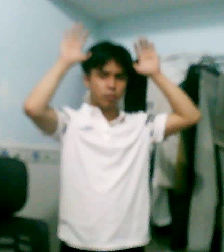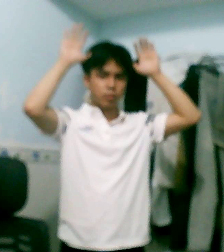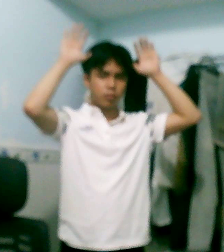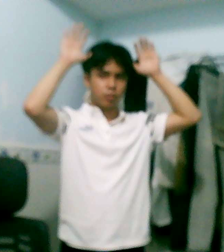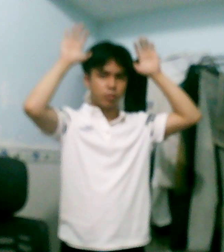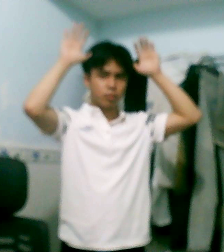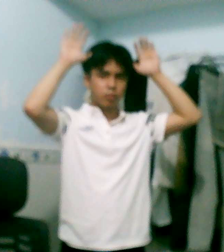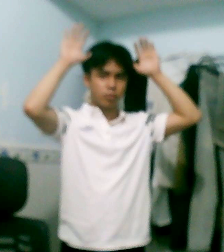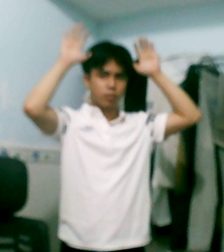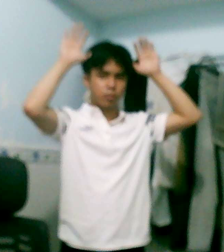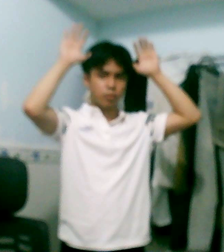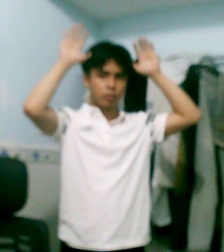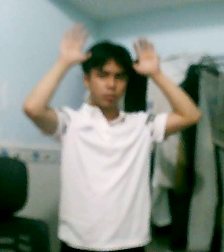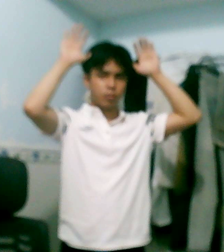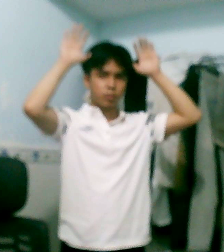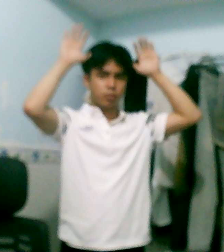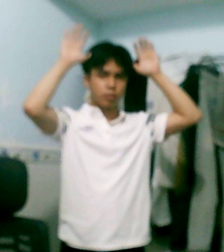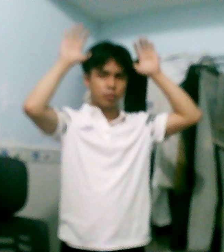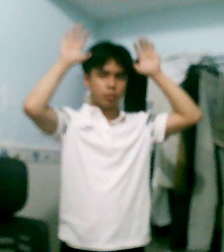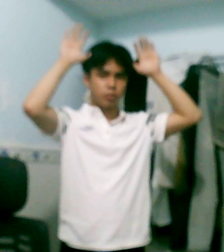cho